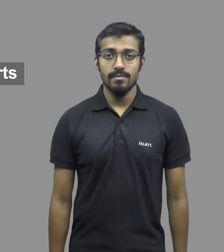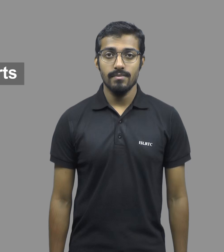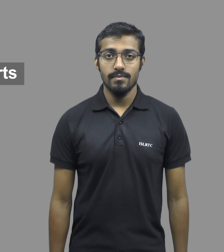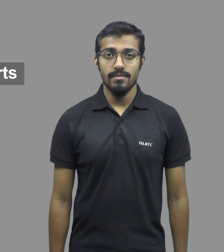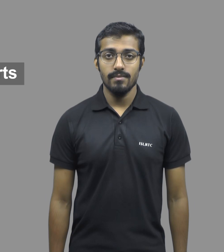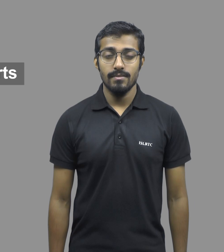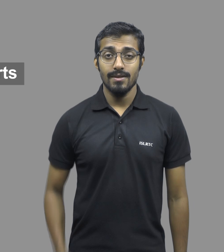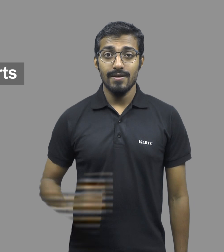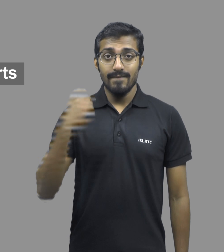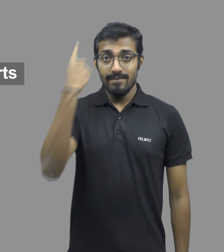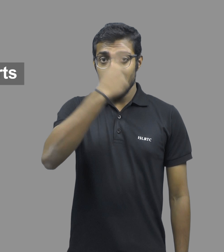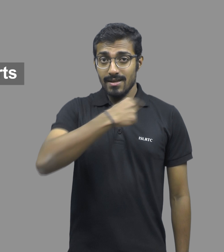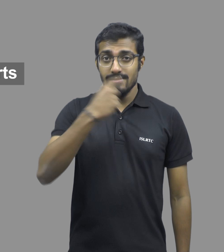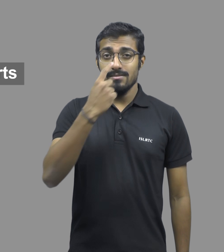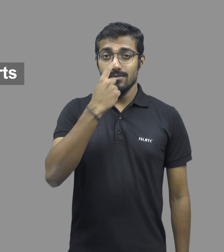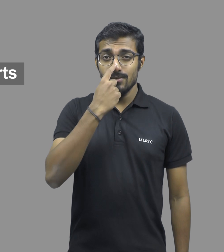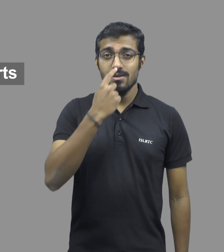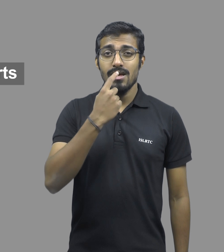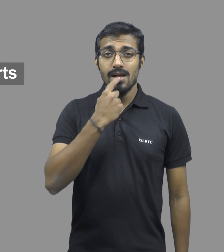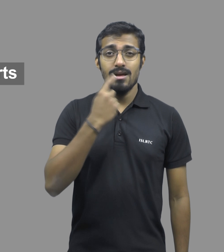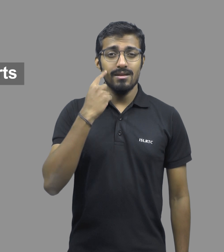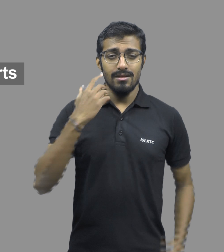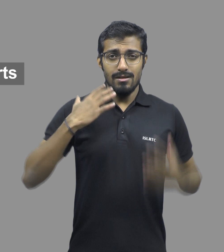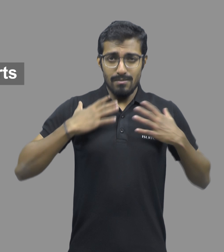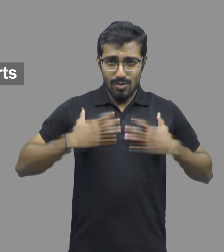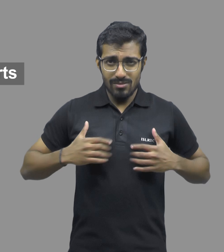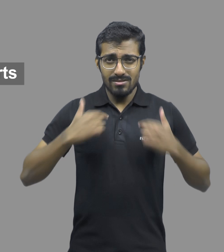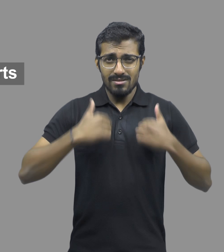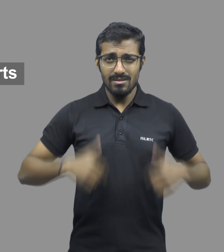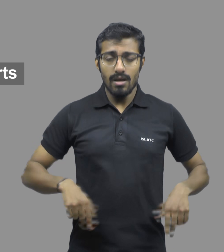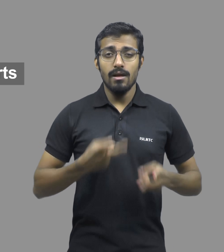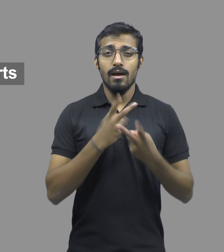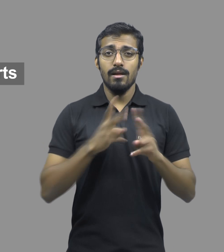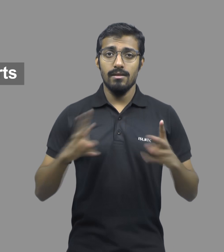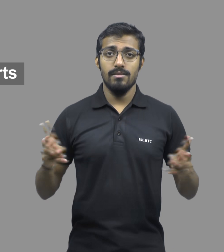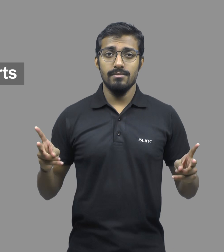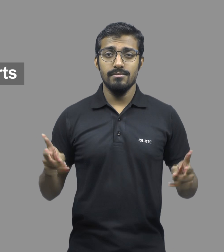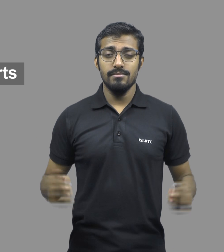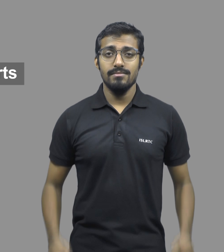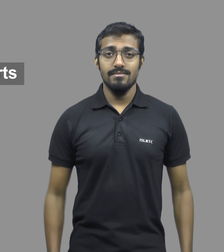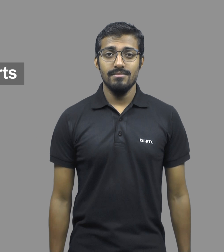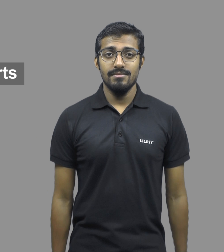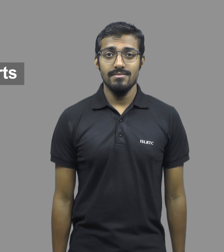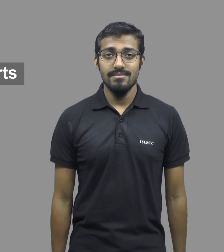Body parts